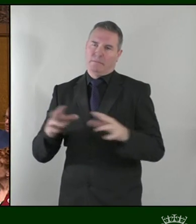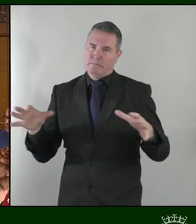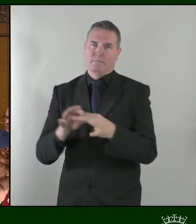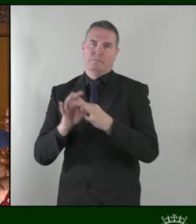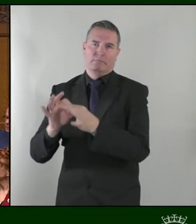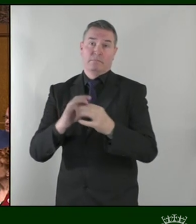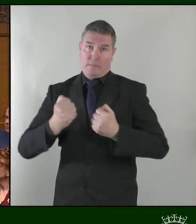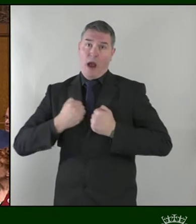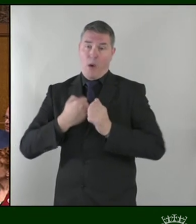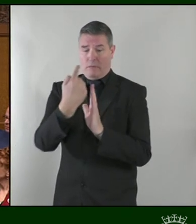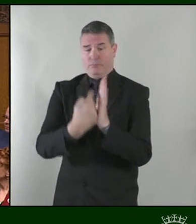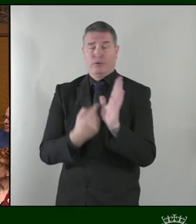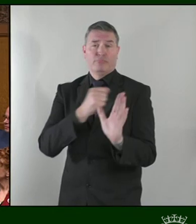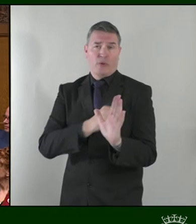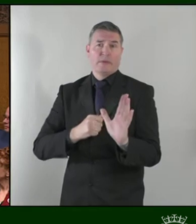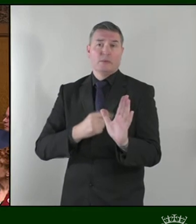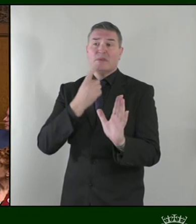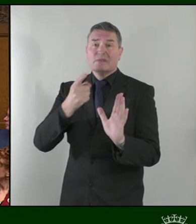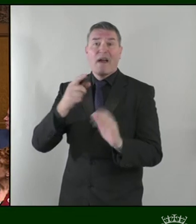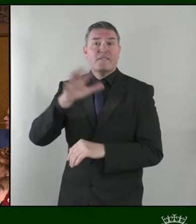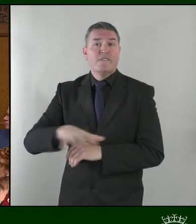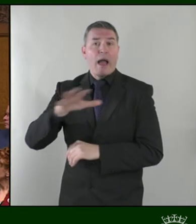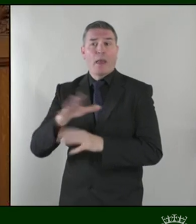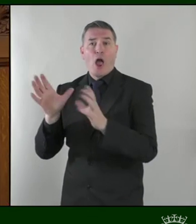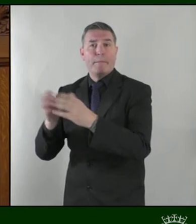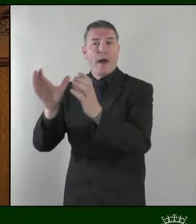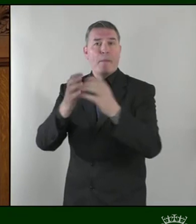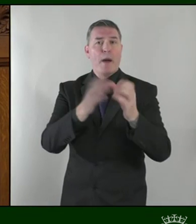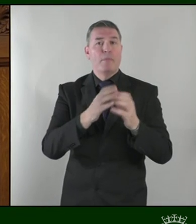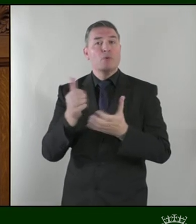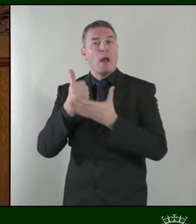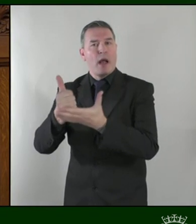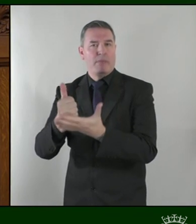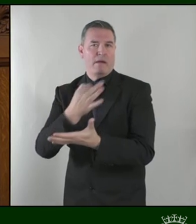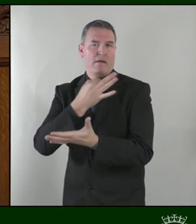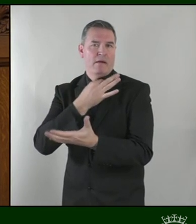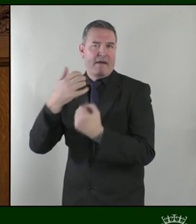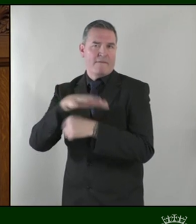It went on to say that we will champion family hubs to serve vulnerable families.